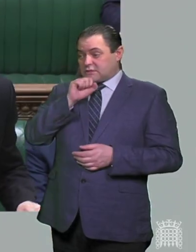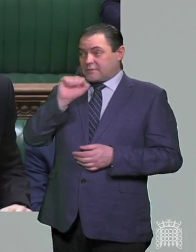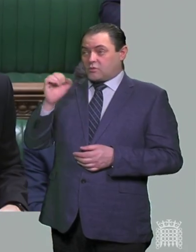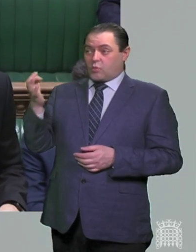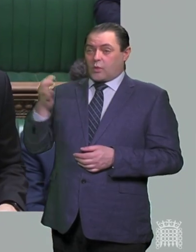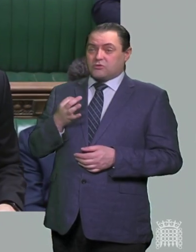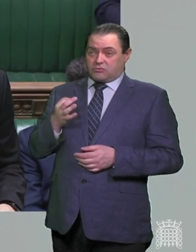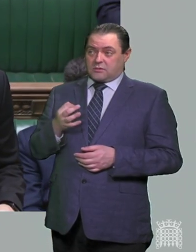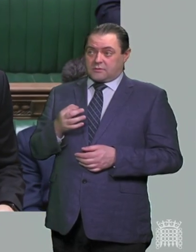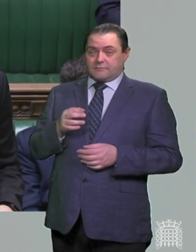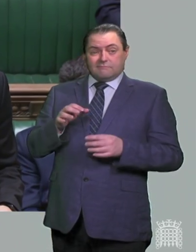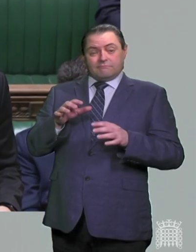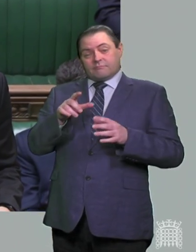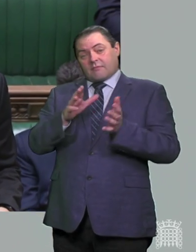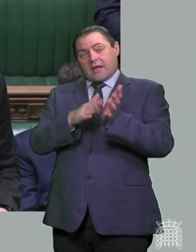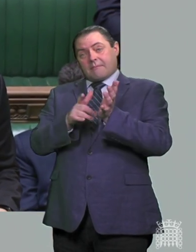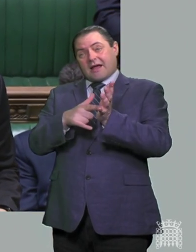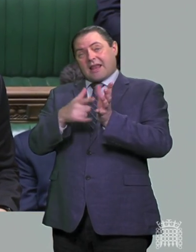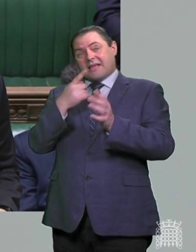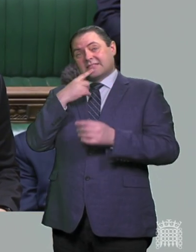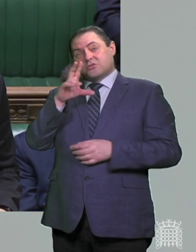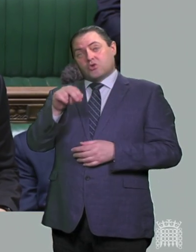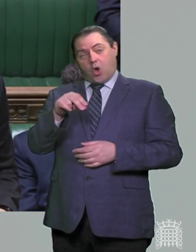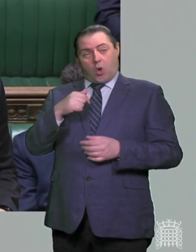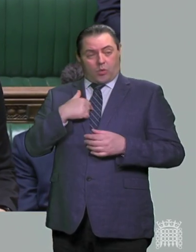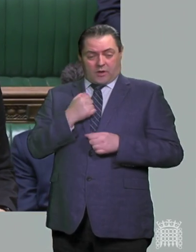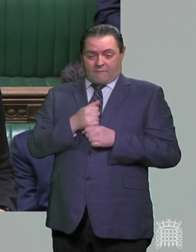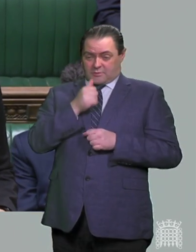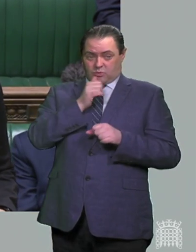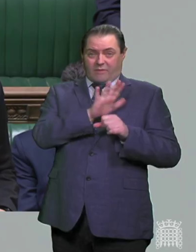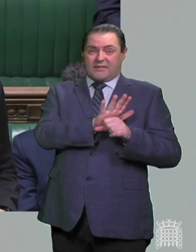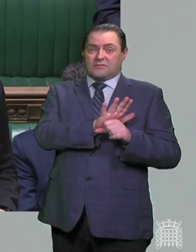Essentially, if the Assembly says no to something, the presumption is that the Government would veto it.